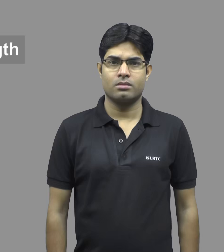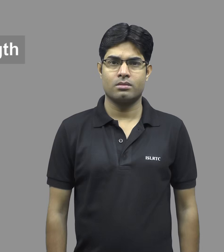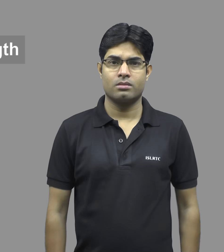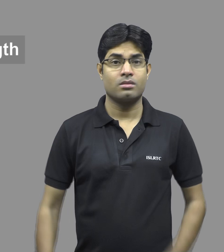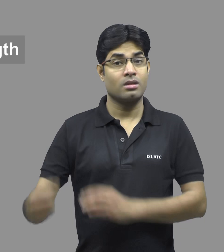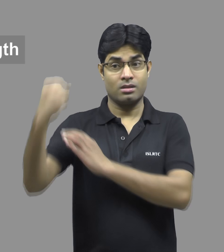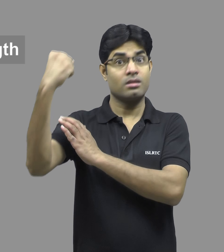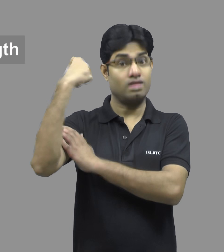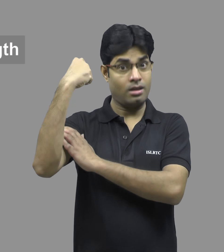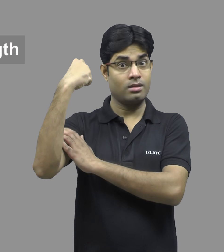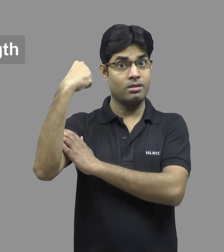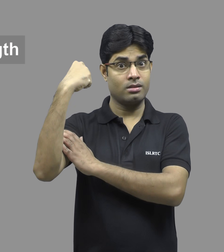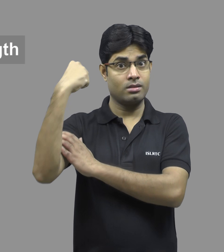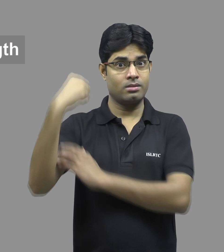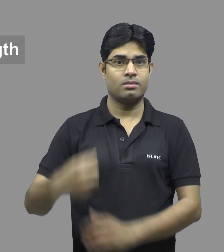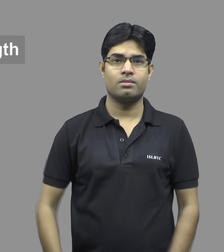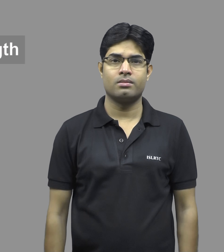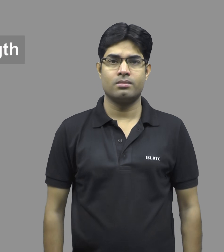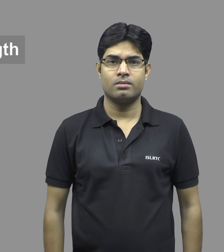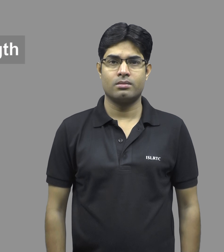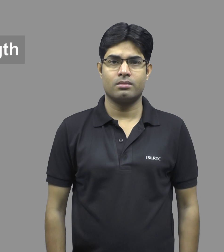Strength